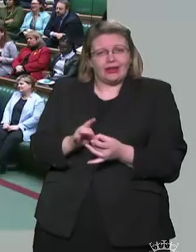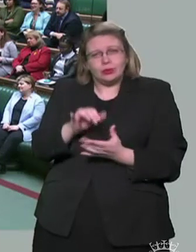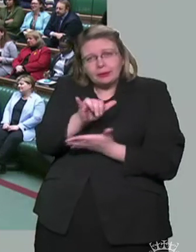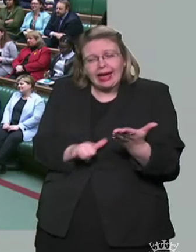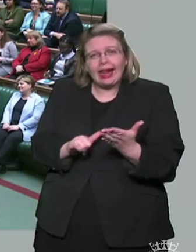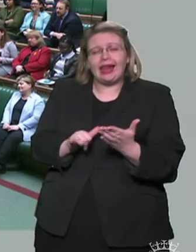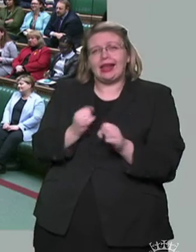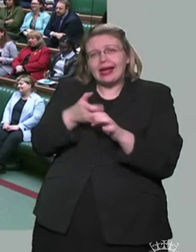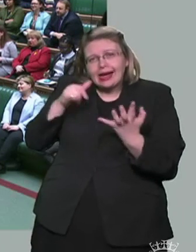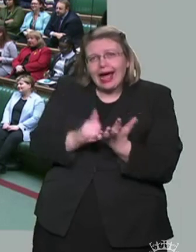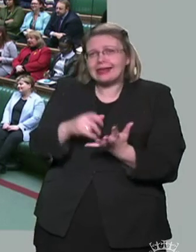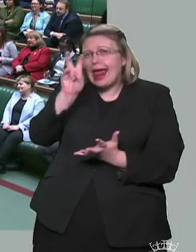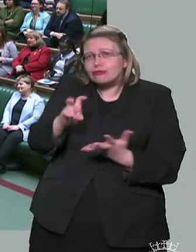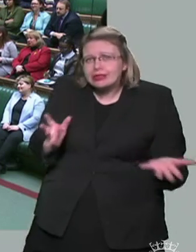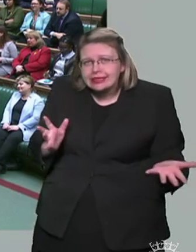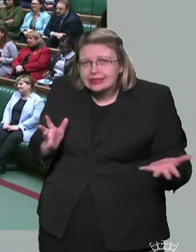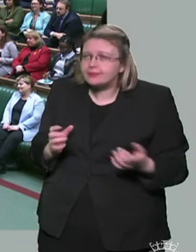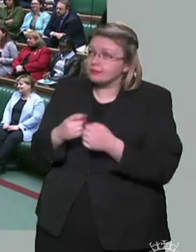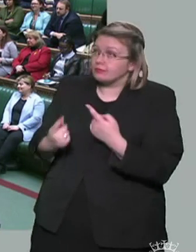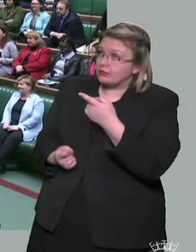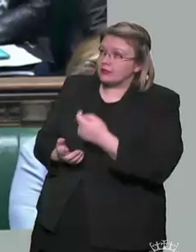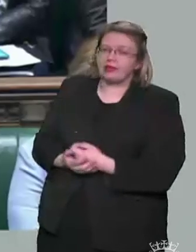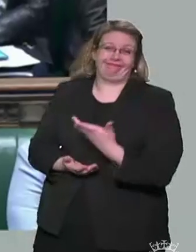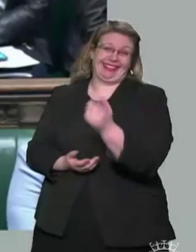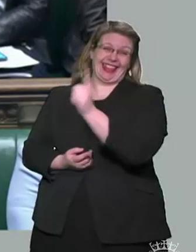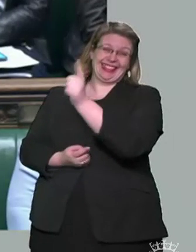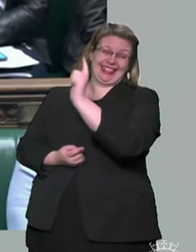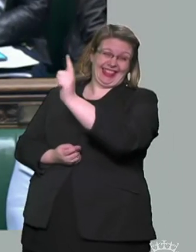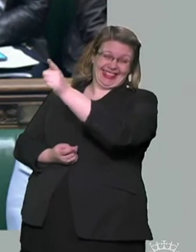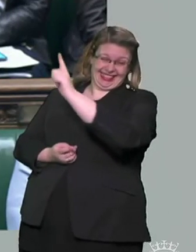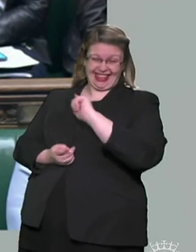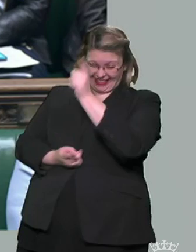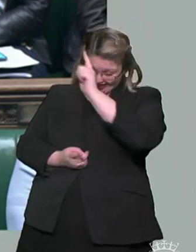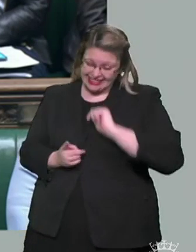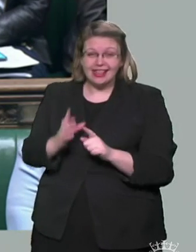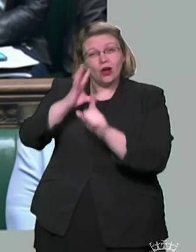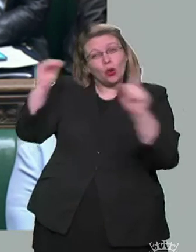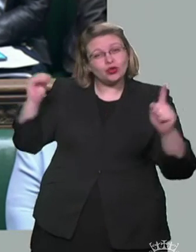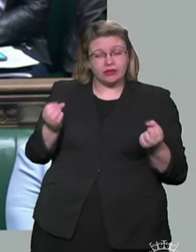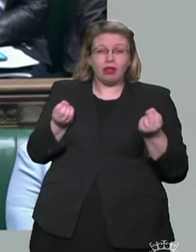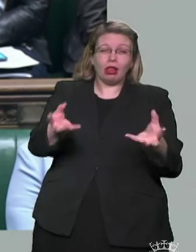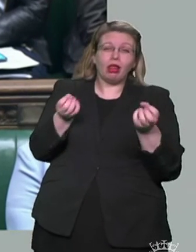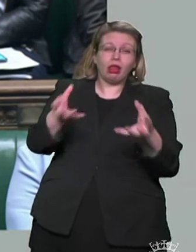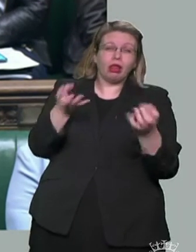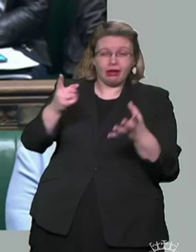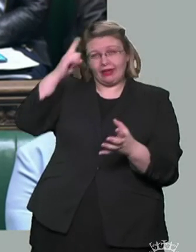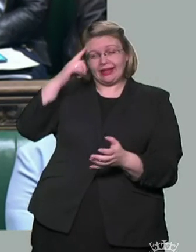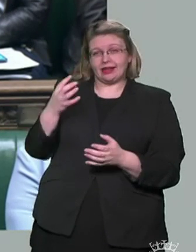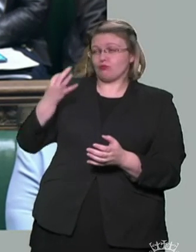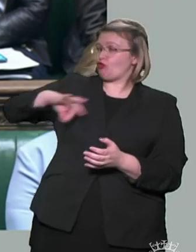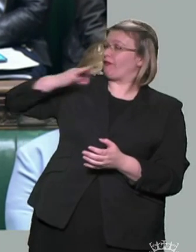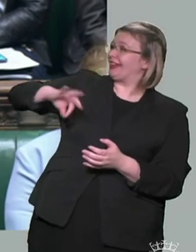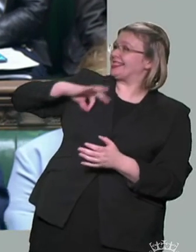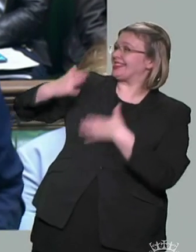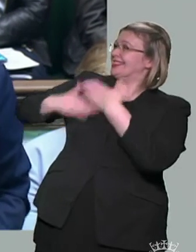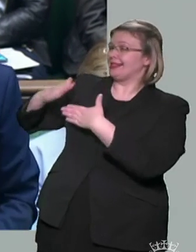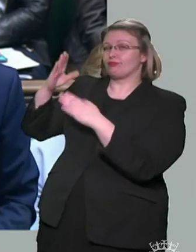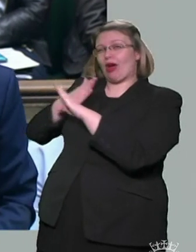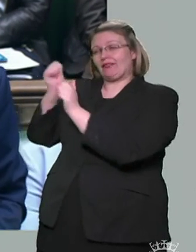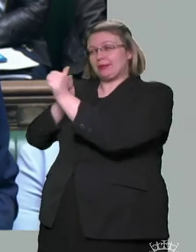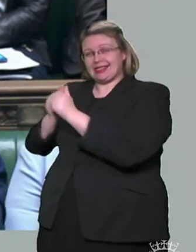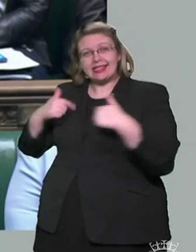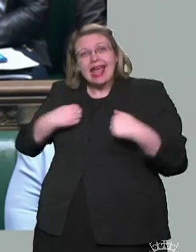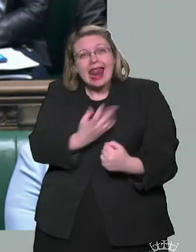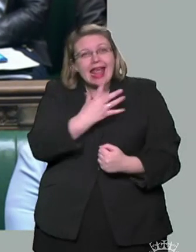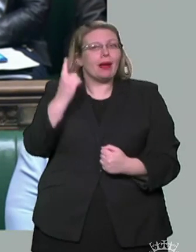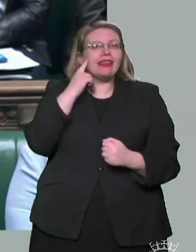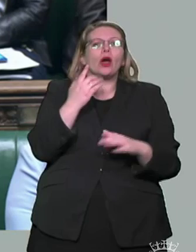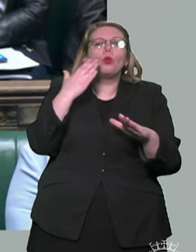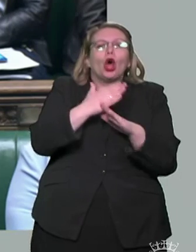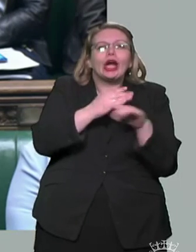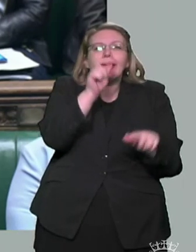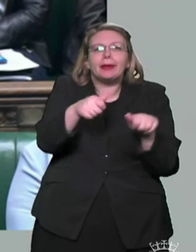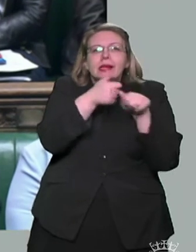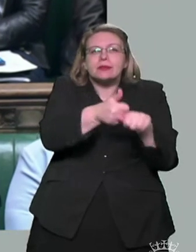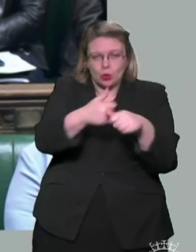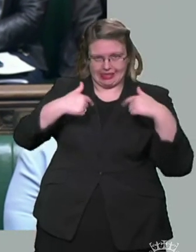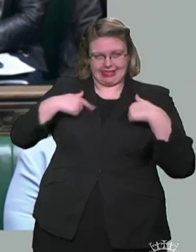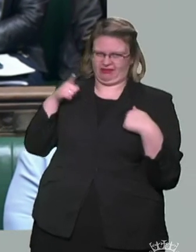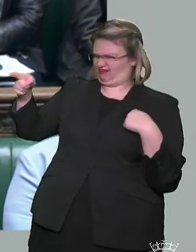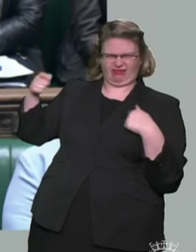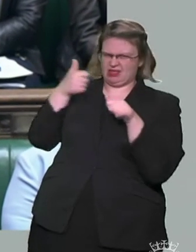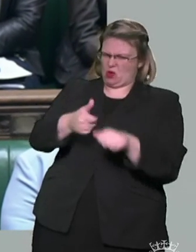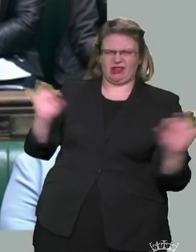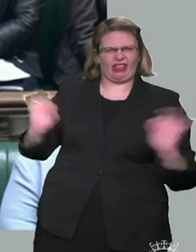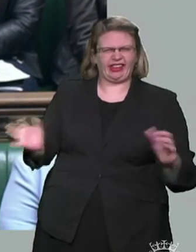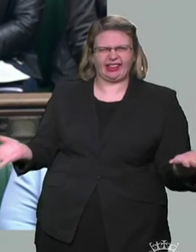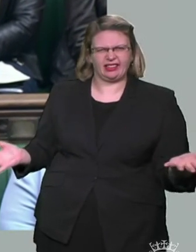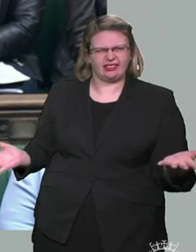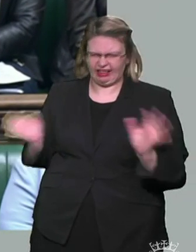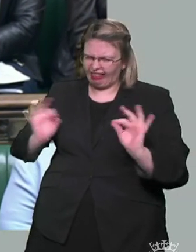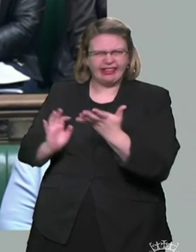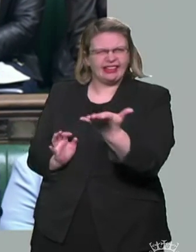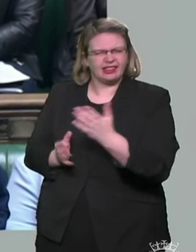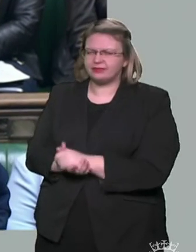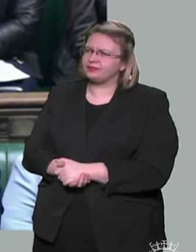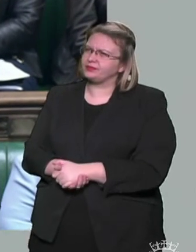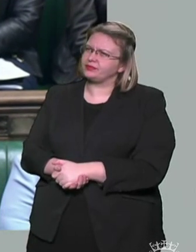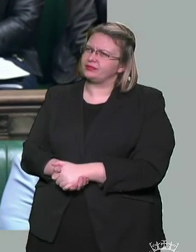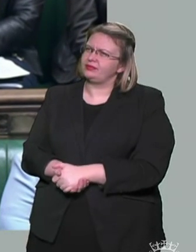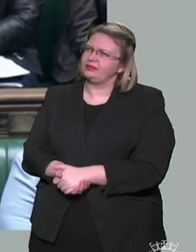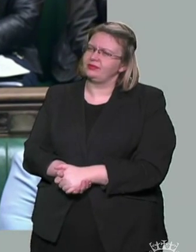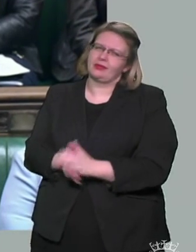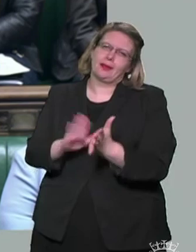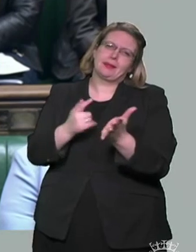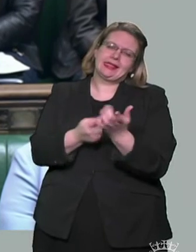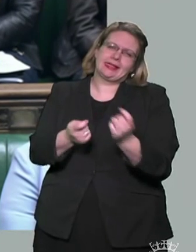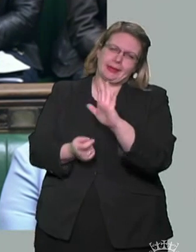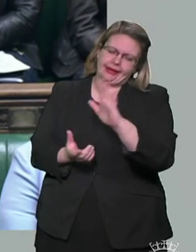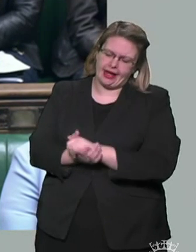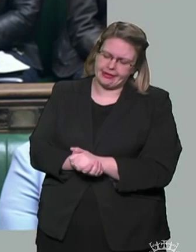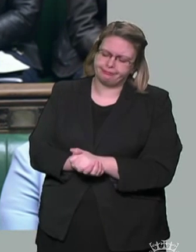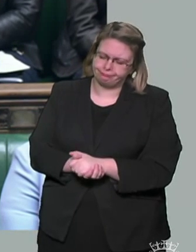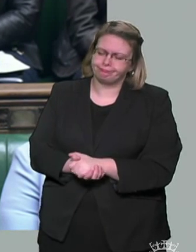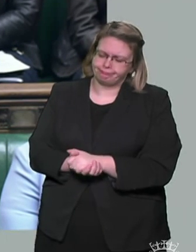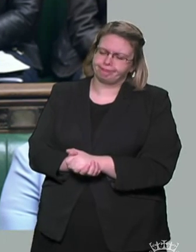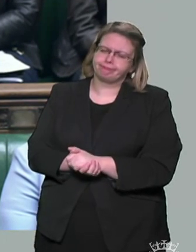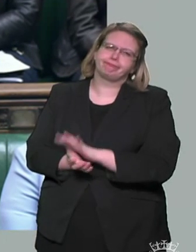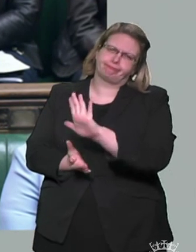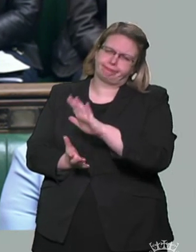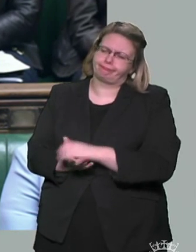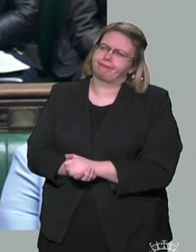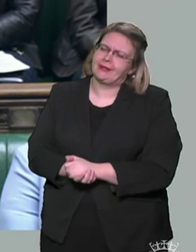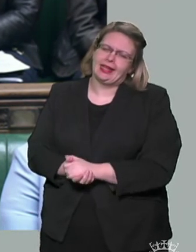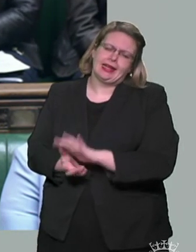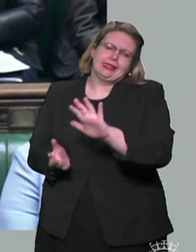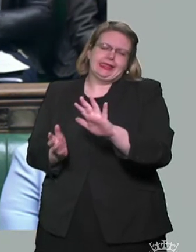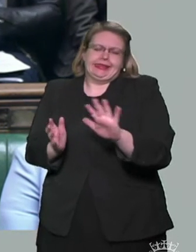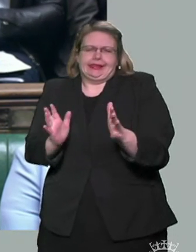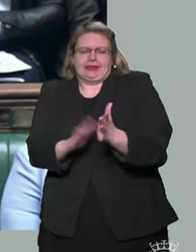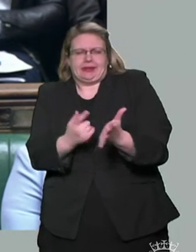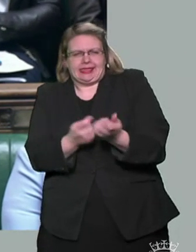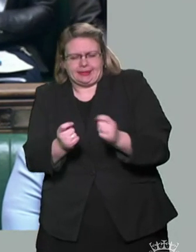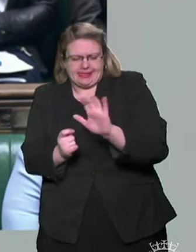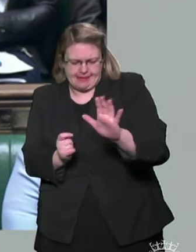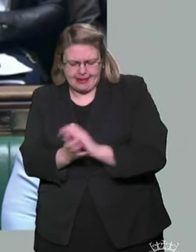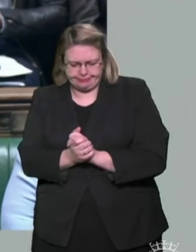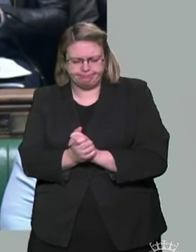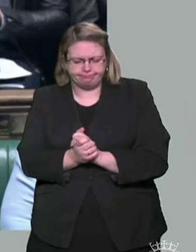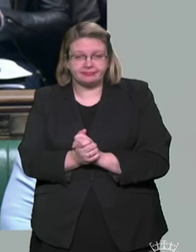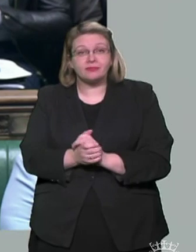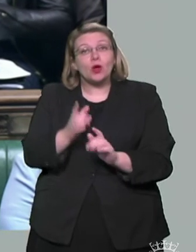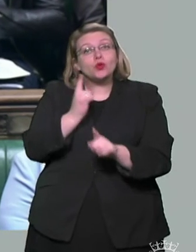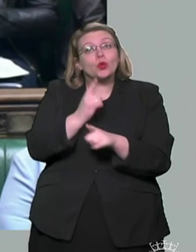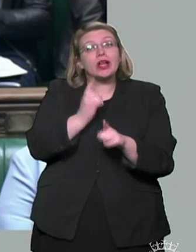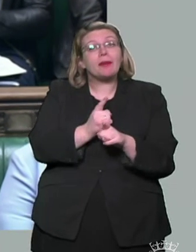There we have it: the Conservatives are the party of excess oil and gas profits; we are the party of working people.